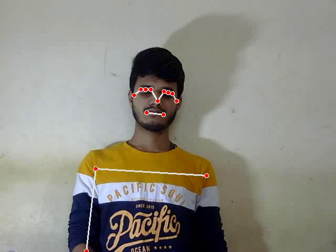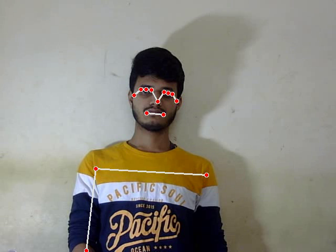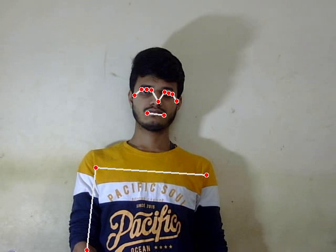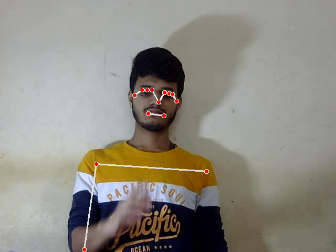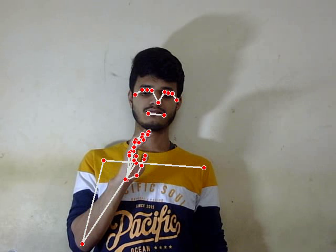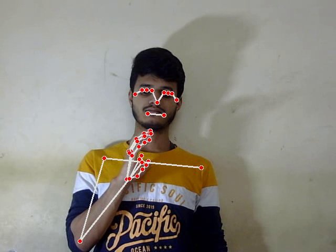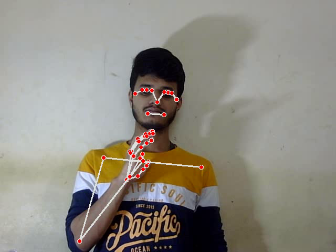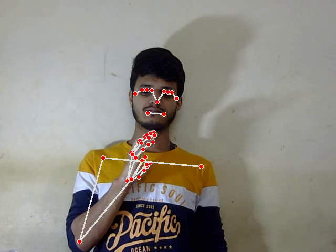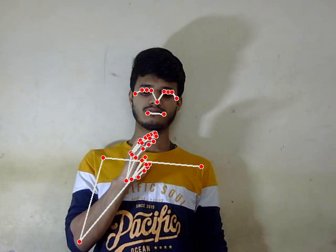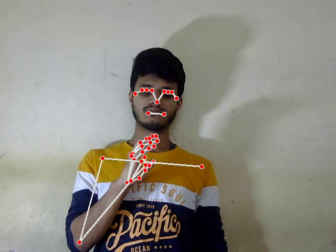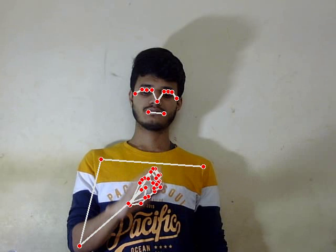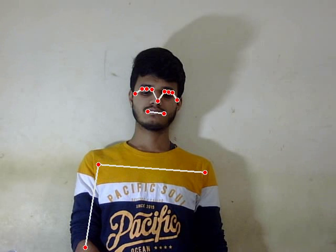fine